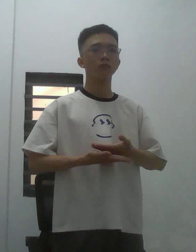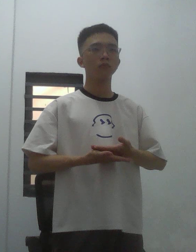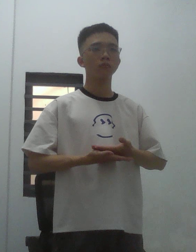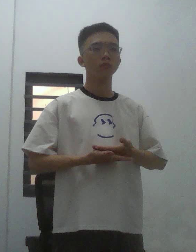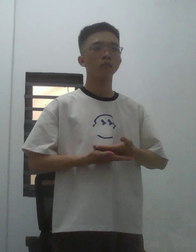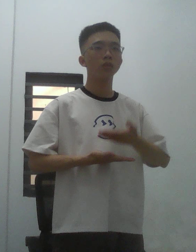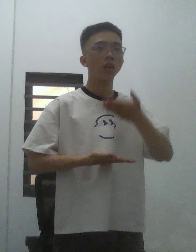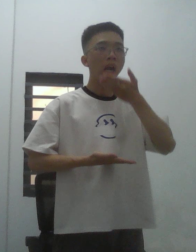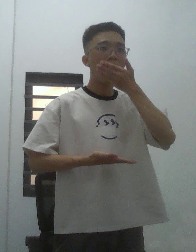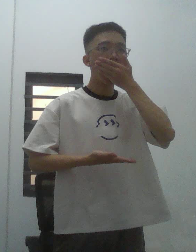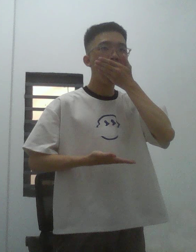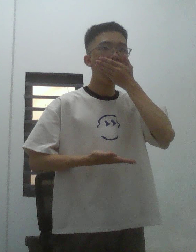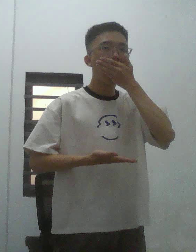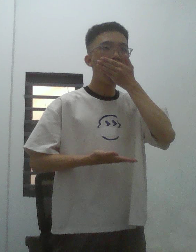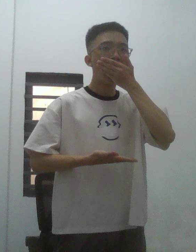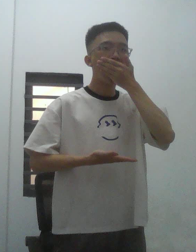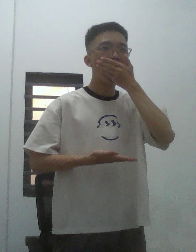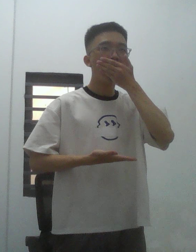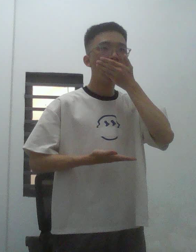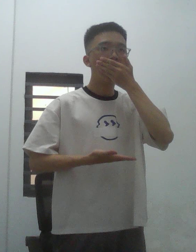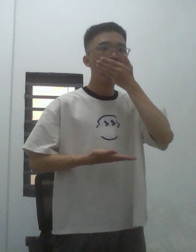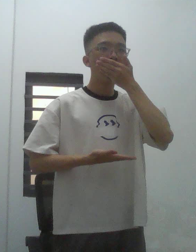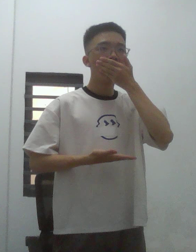sup